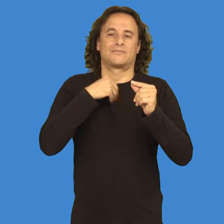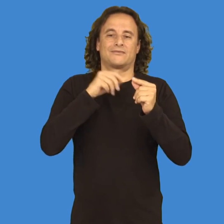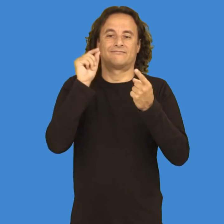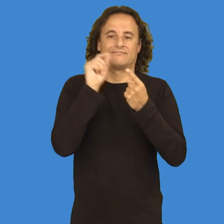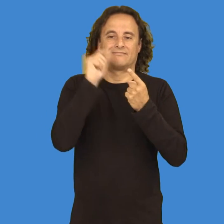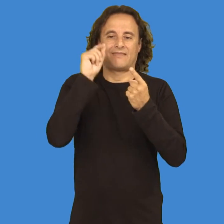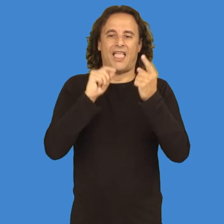diabetes